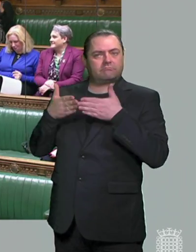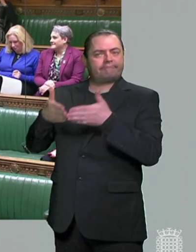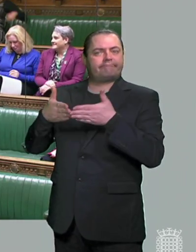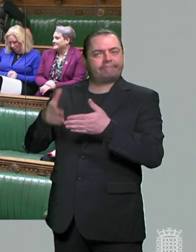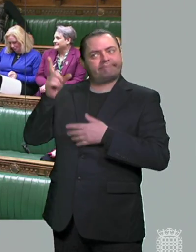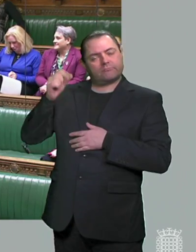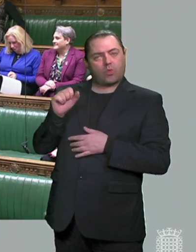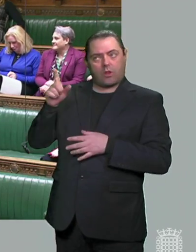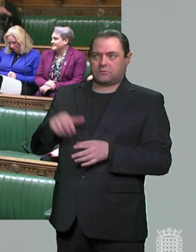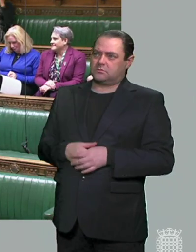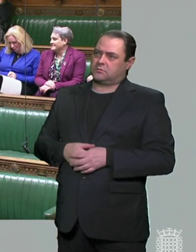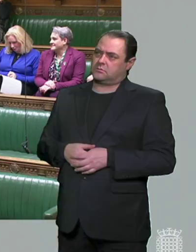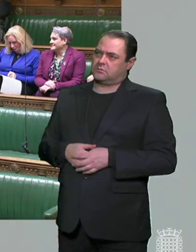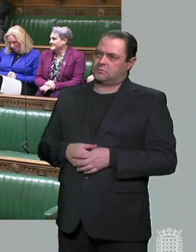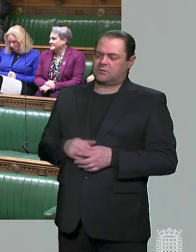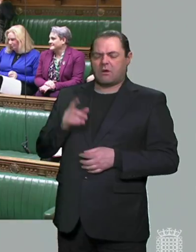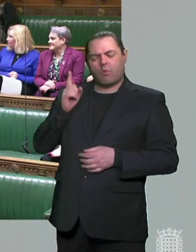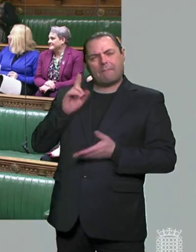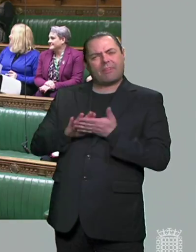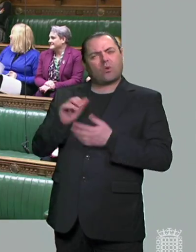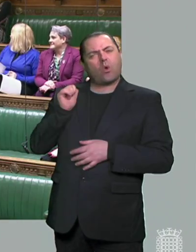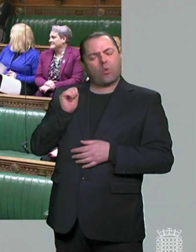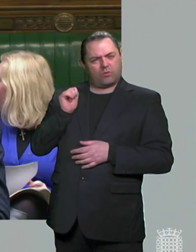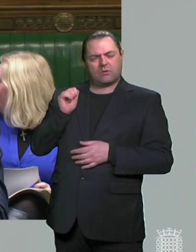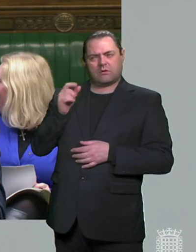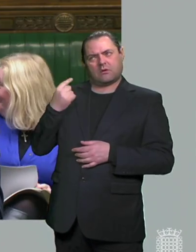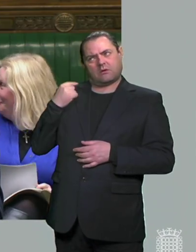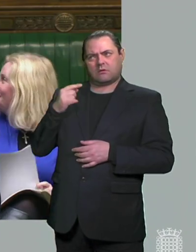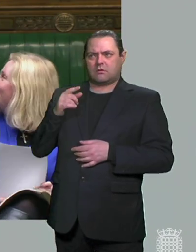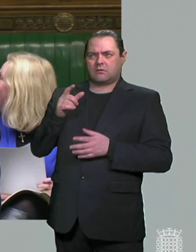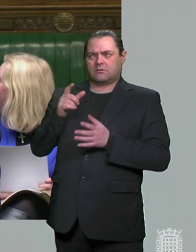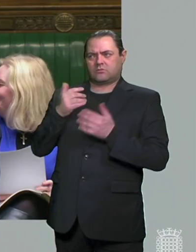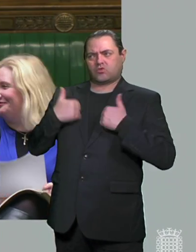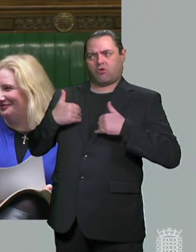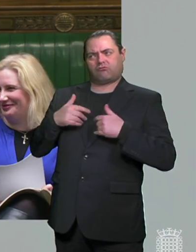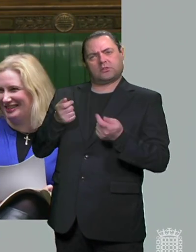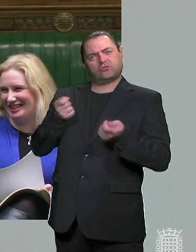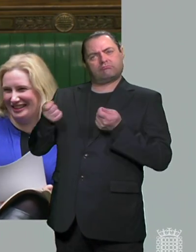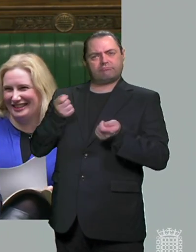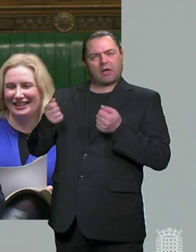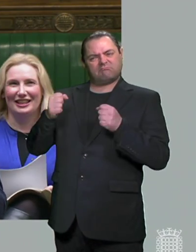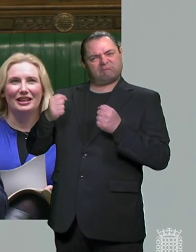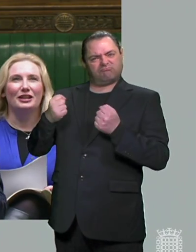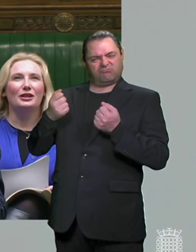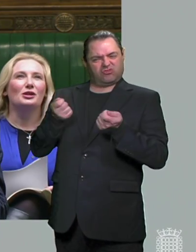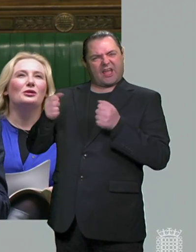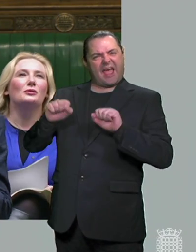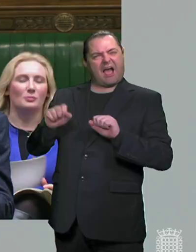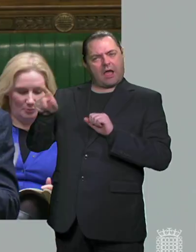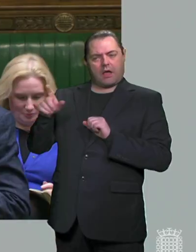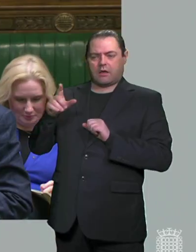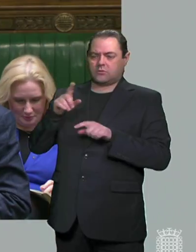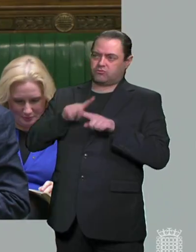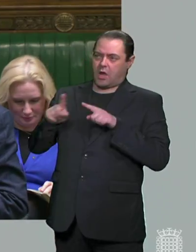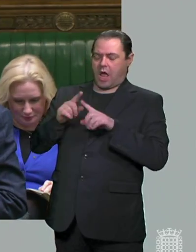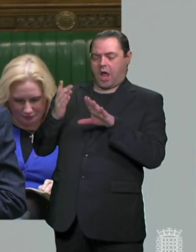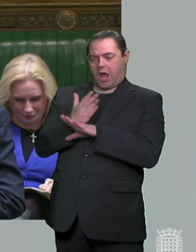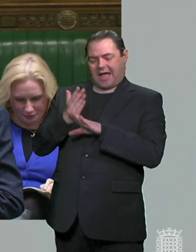Last month, the then Tory party chairman was sacked when it was revealed that he had allegedly attempted to hide his multi-million